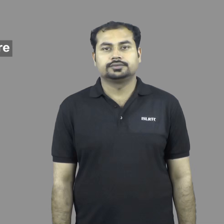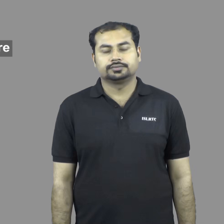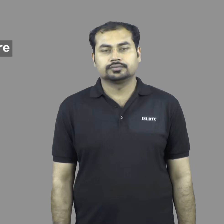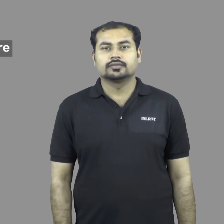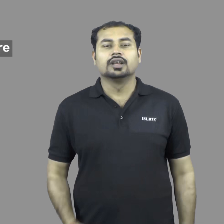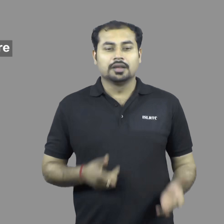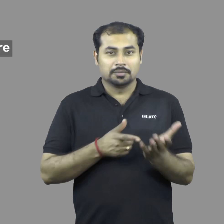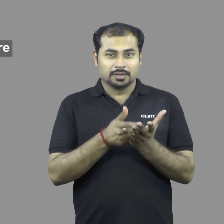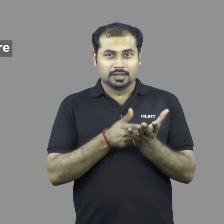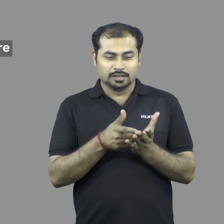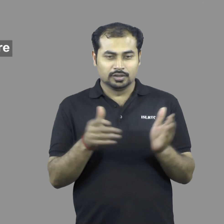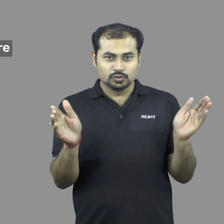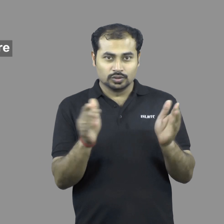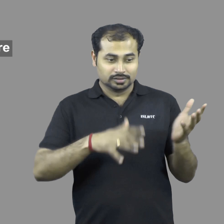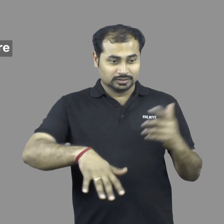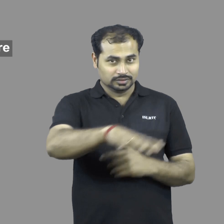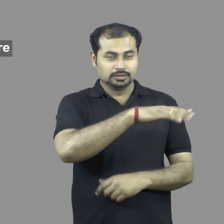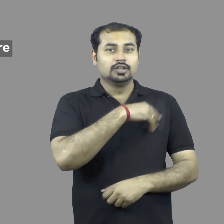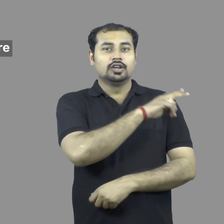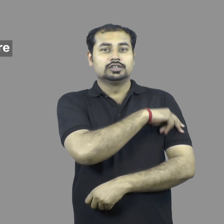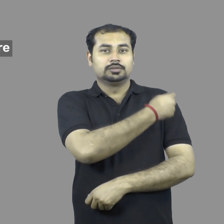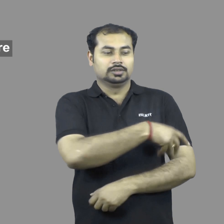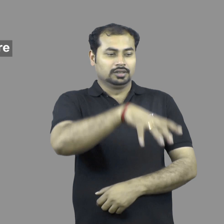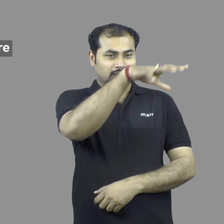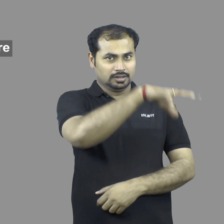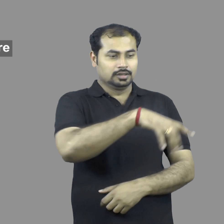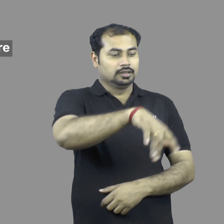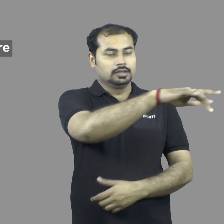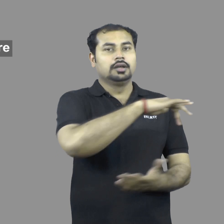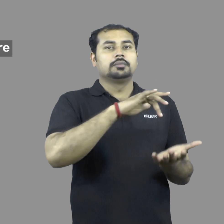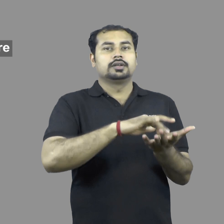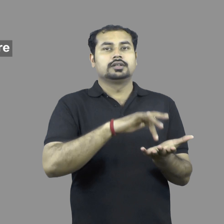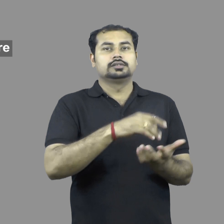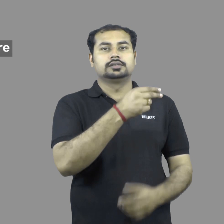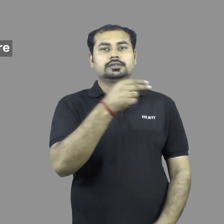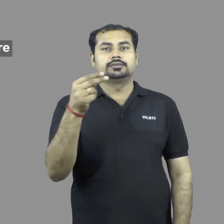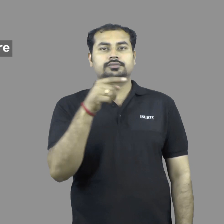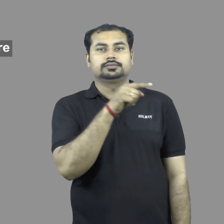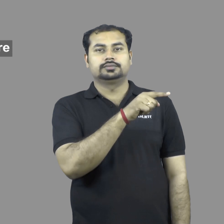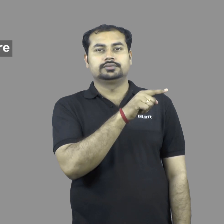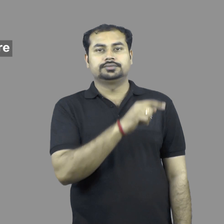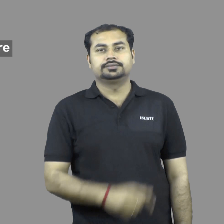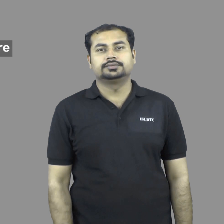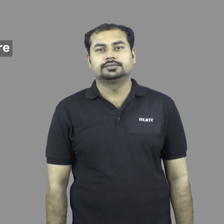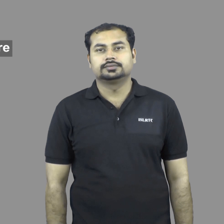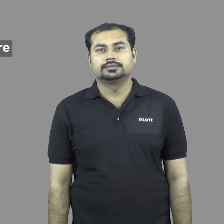Primary Health Centre